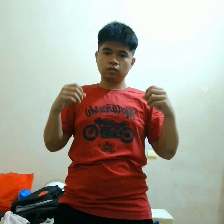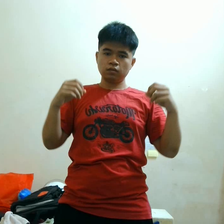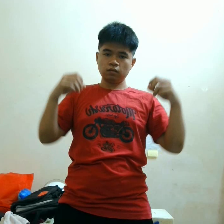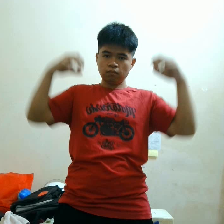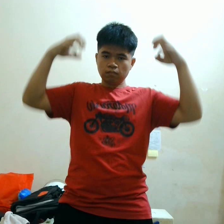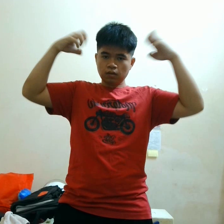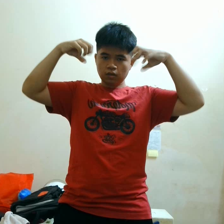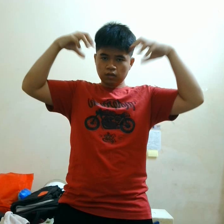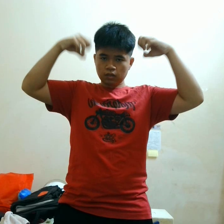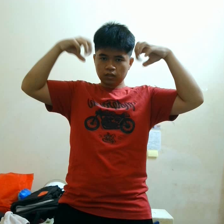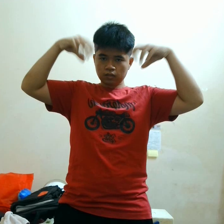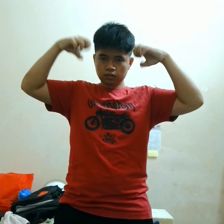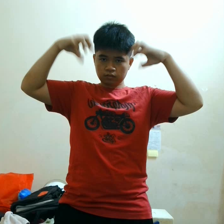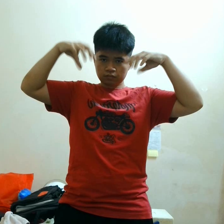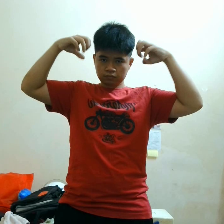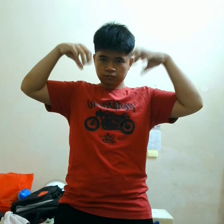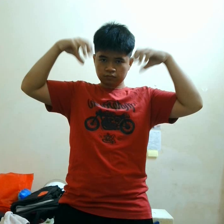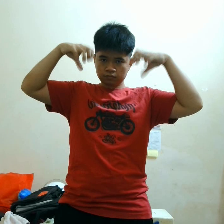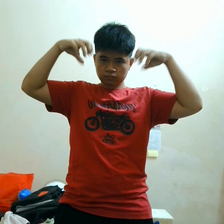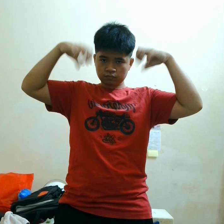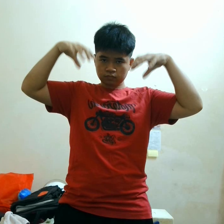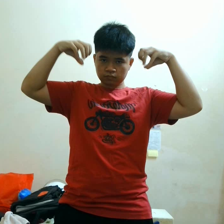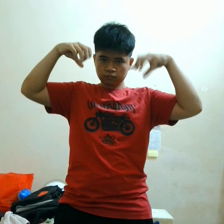mua